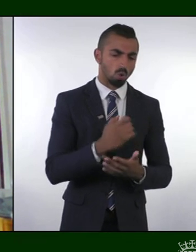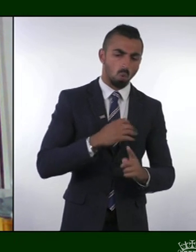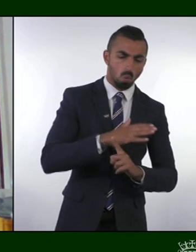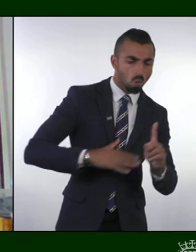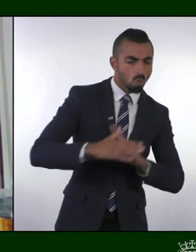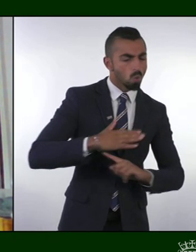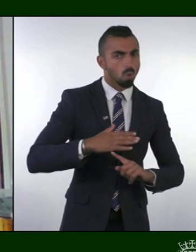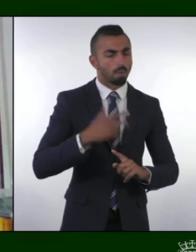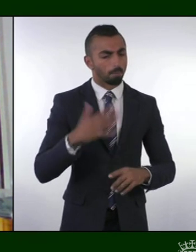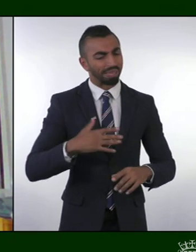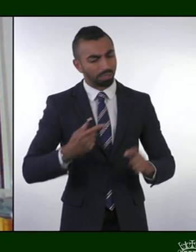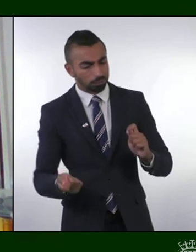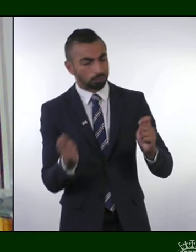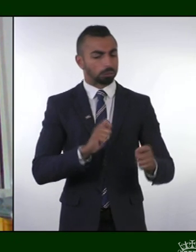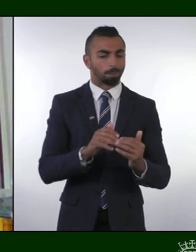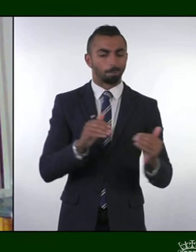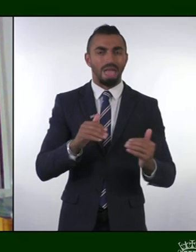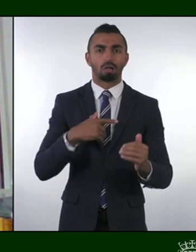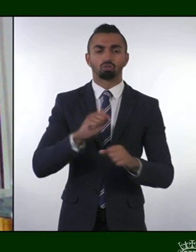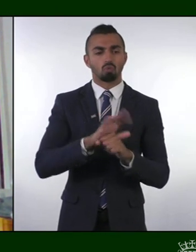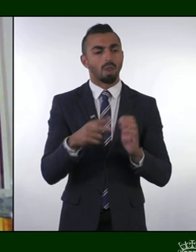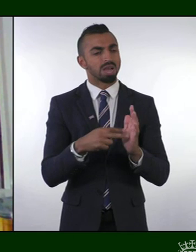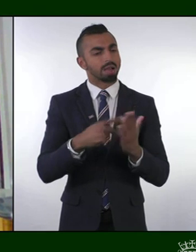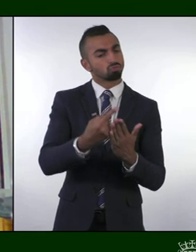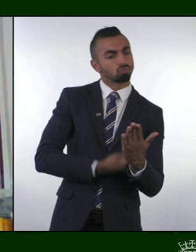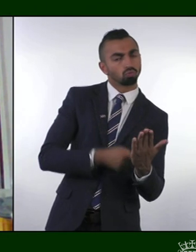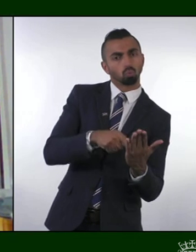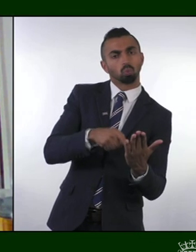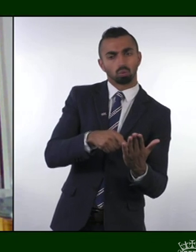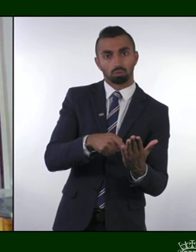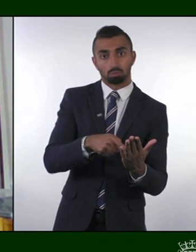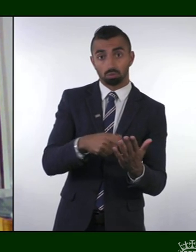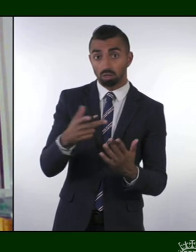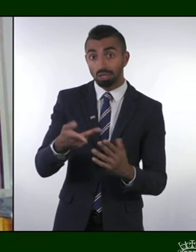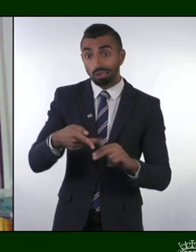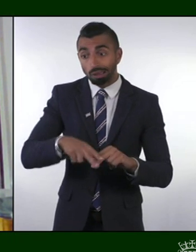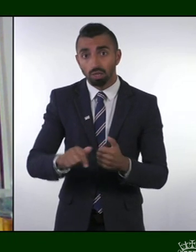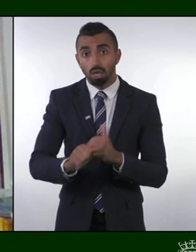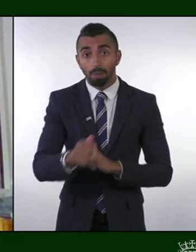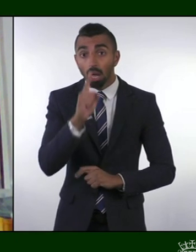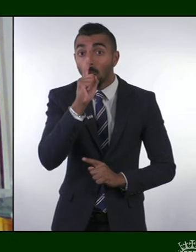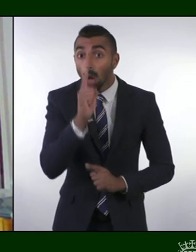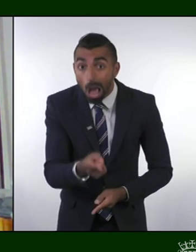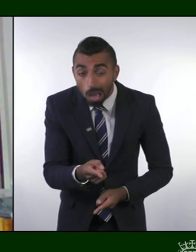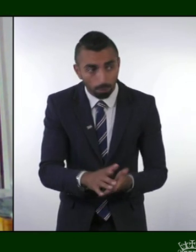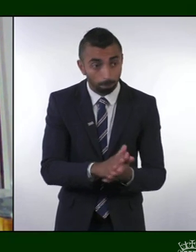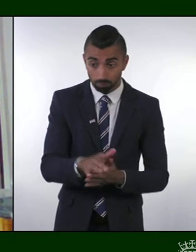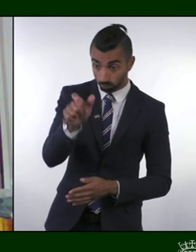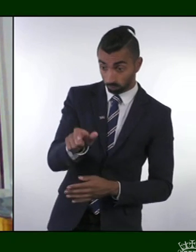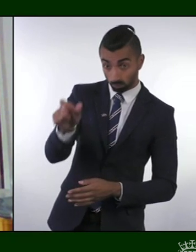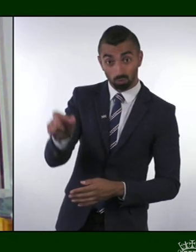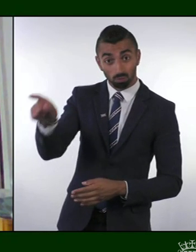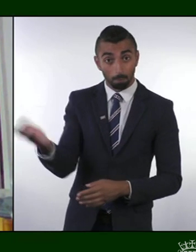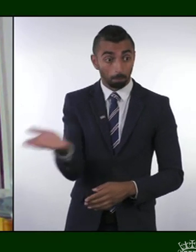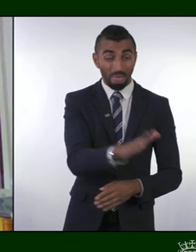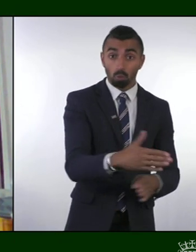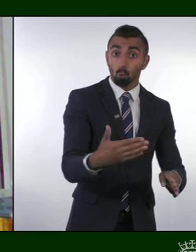Where it is impossible for an employer to do this, individuals could be forced to put their health at risk just to make ends meet.